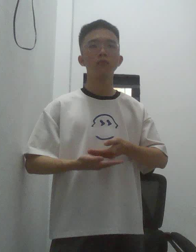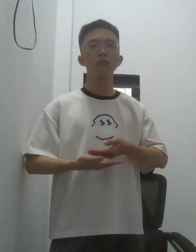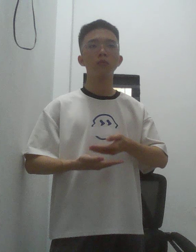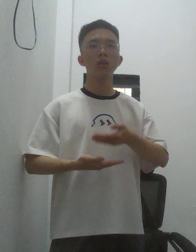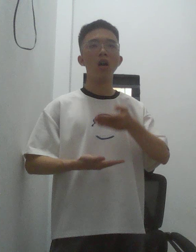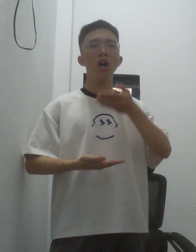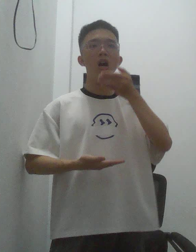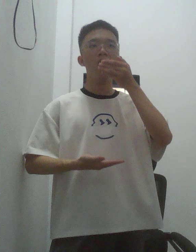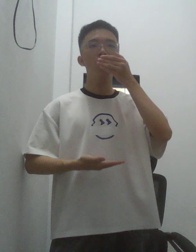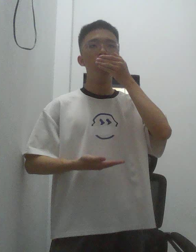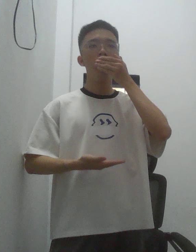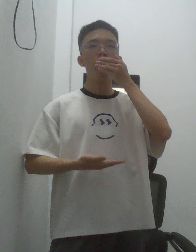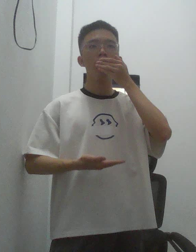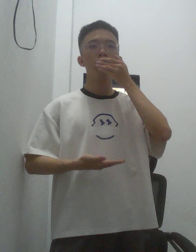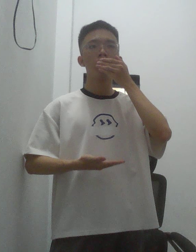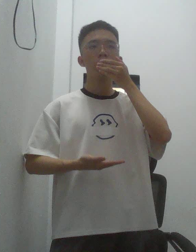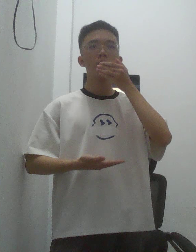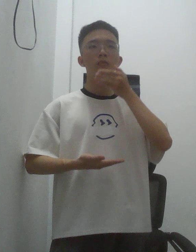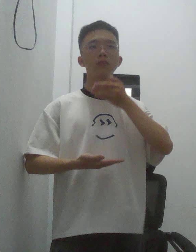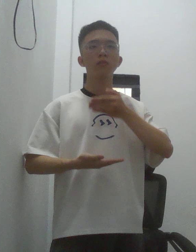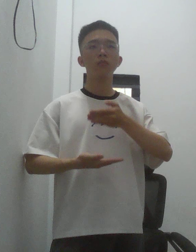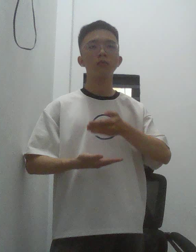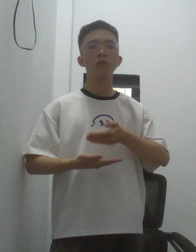sup